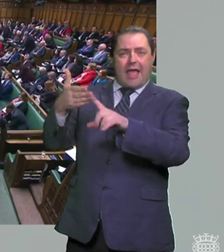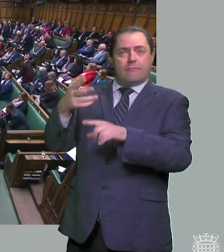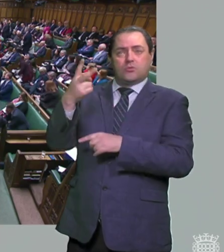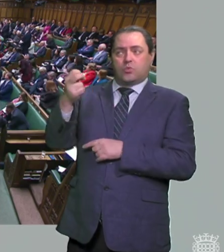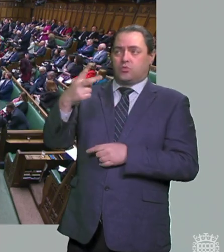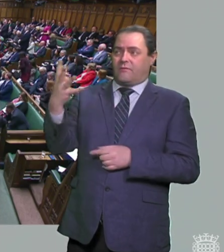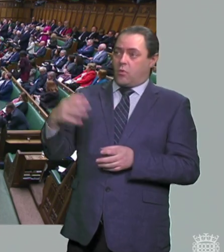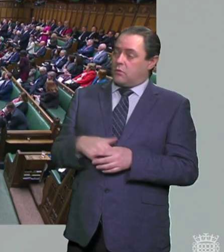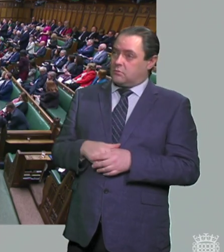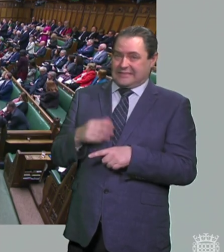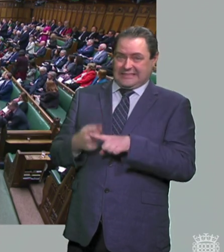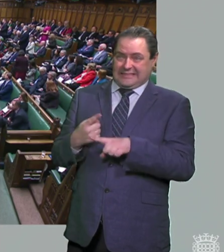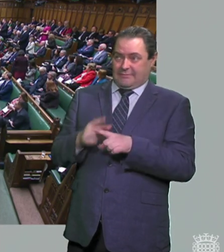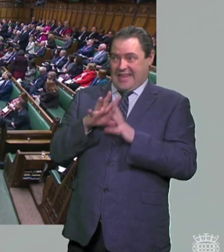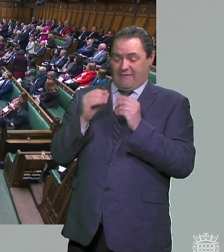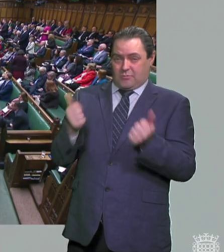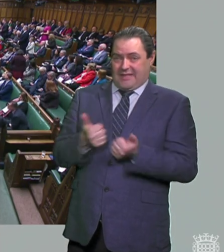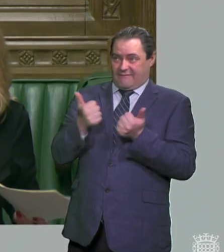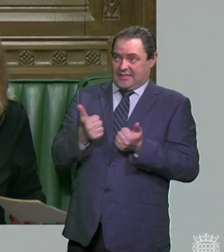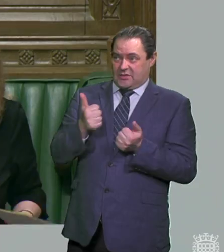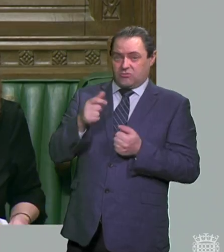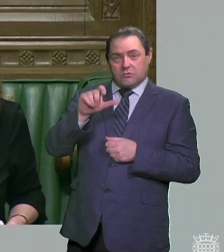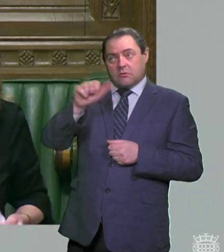Order. If we go a bit faster, we will get everybody in.